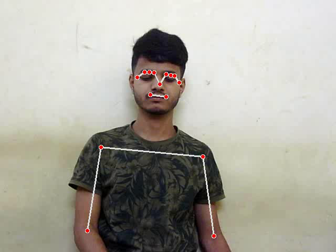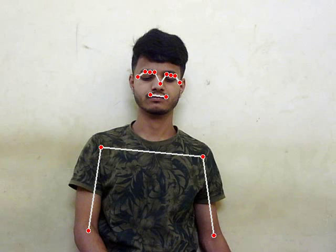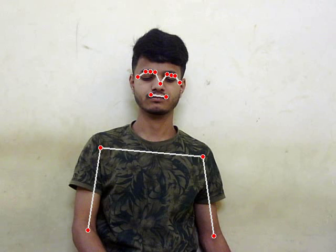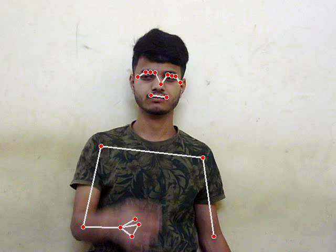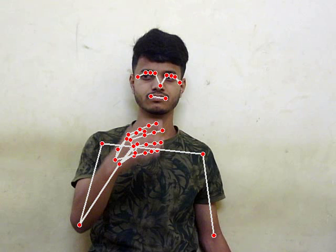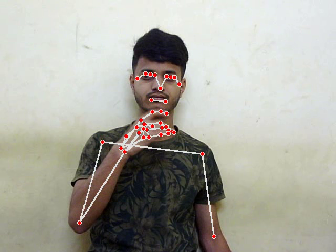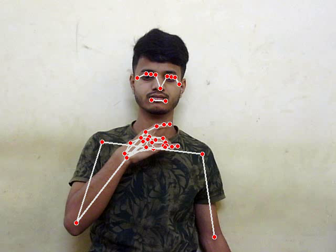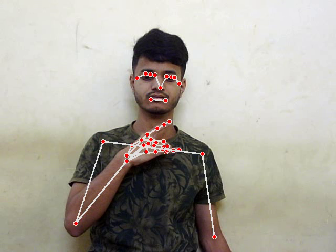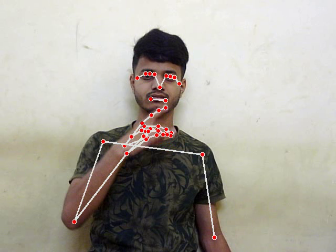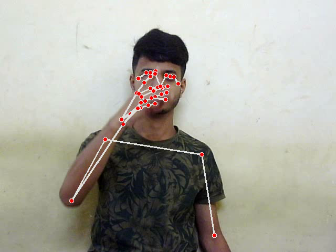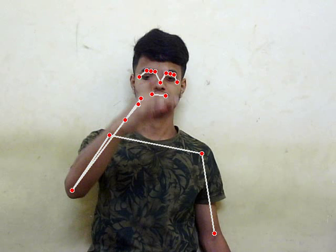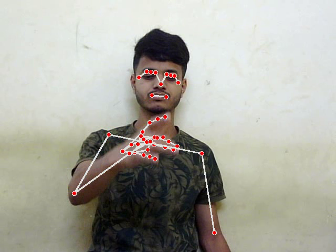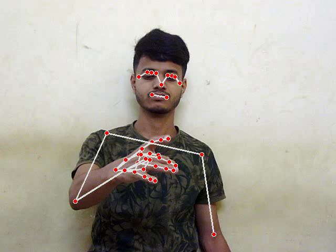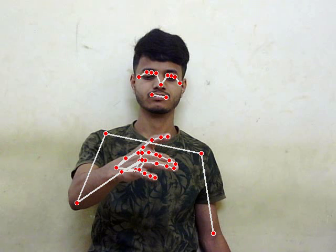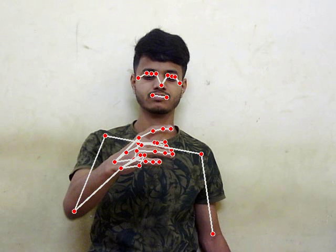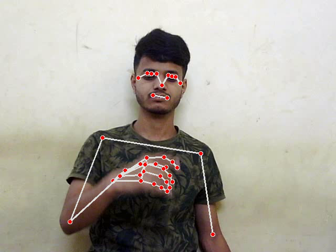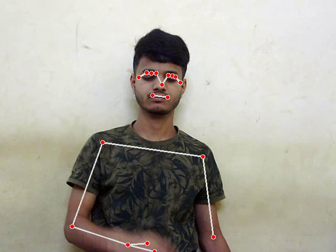like